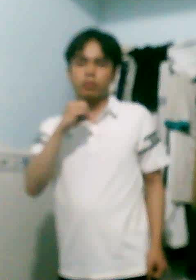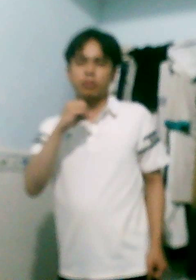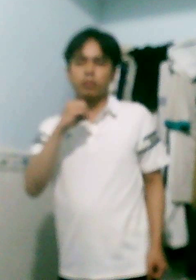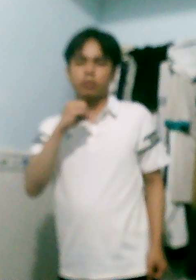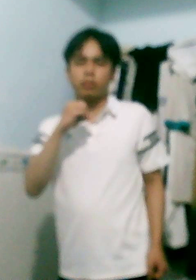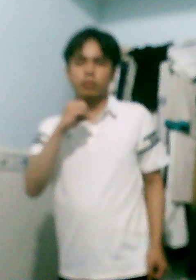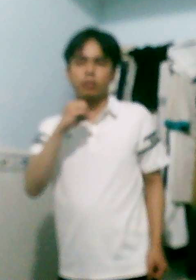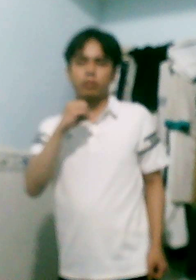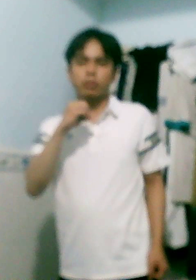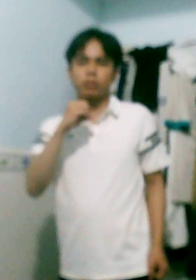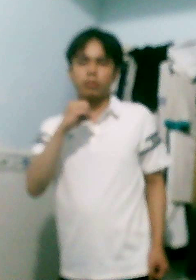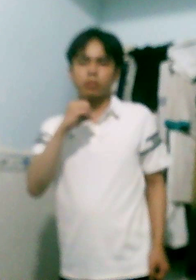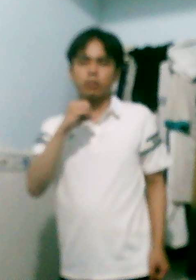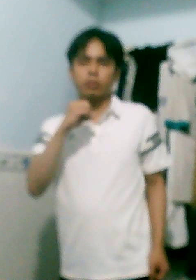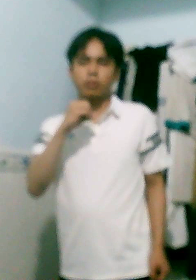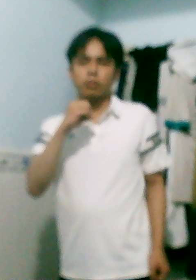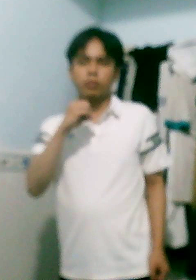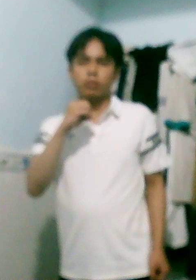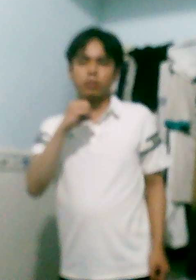o